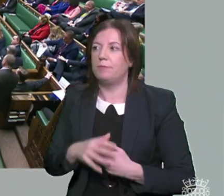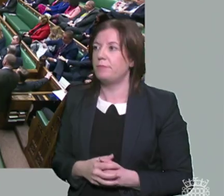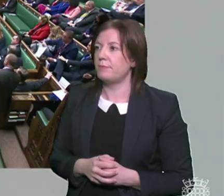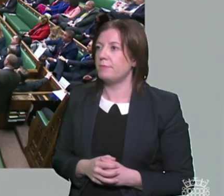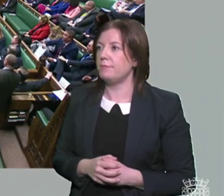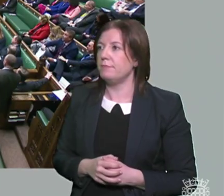Order. I understand